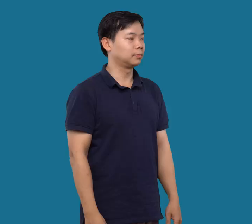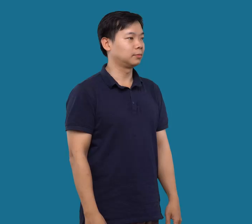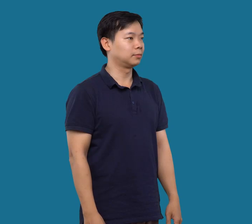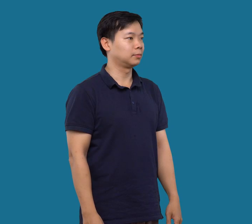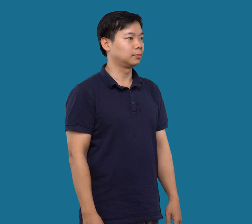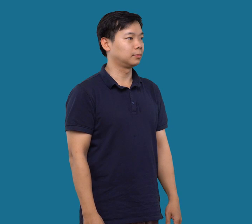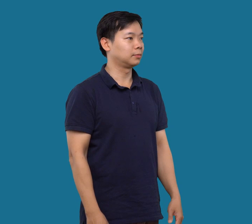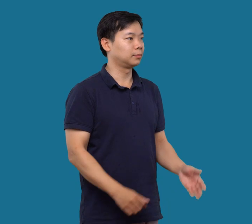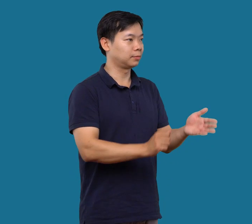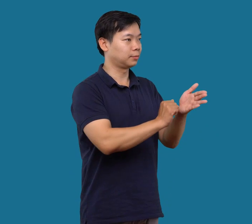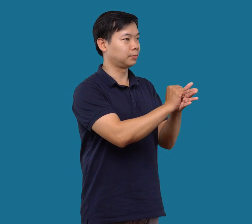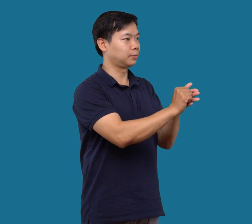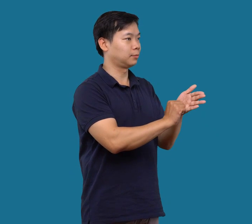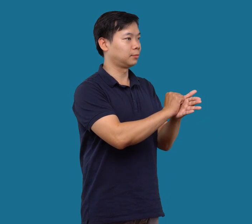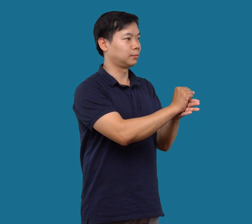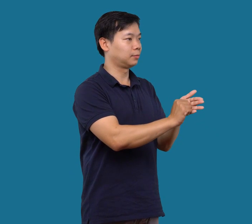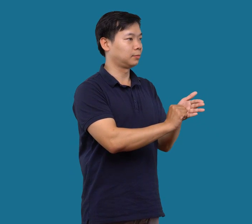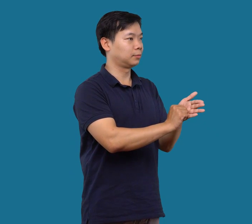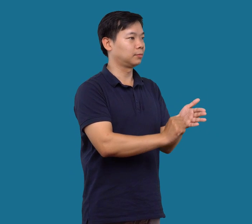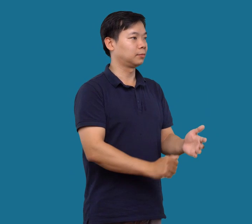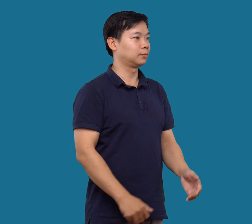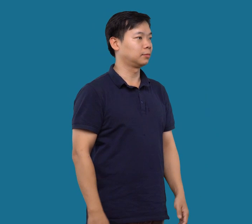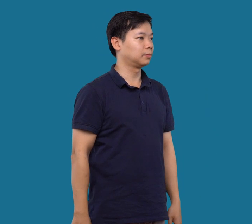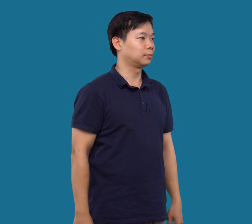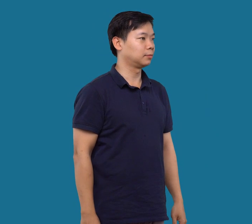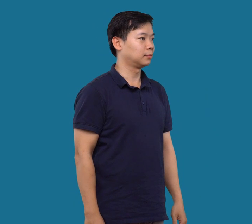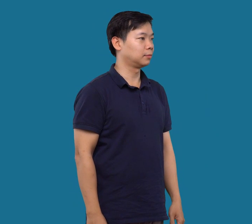tháng